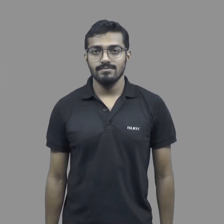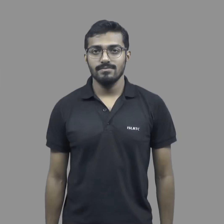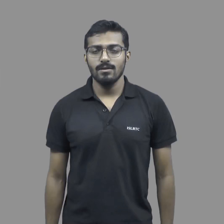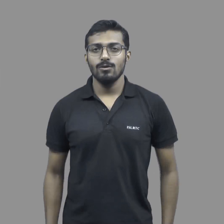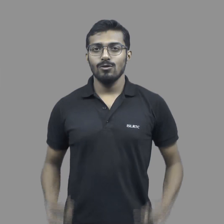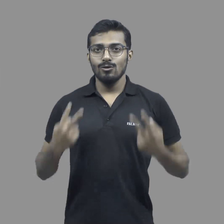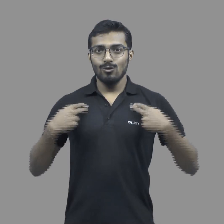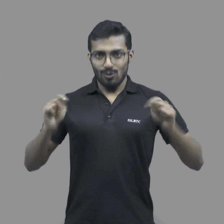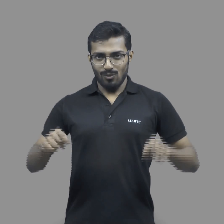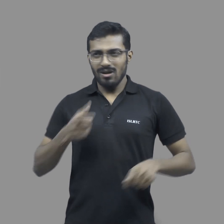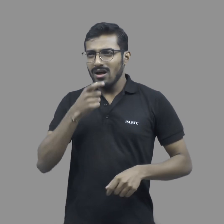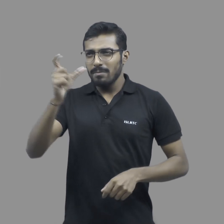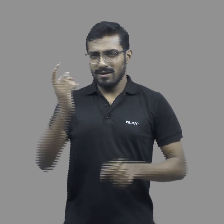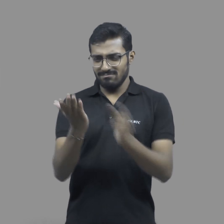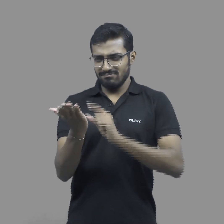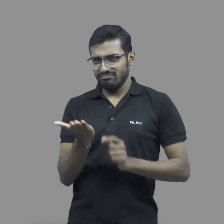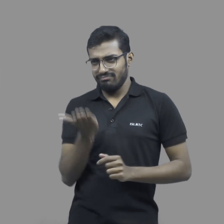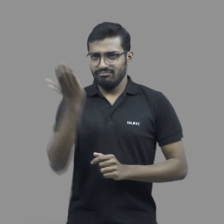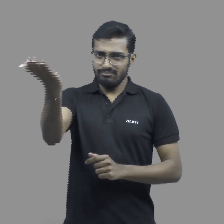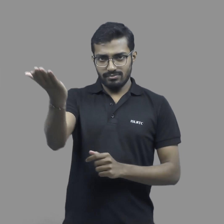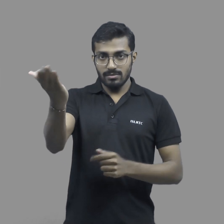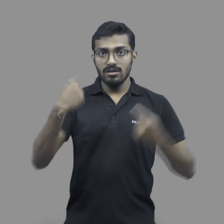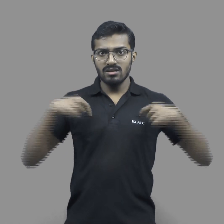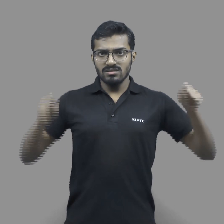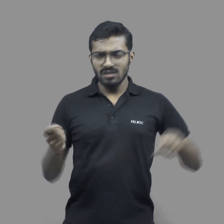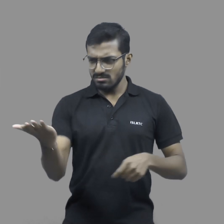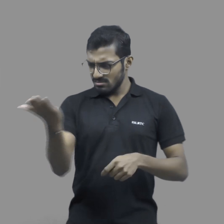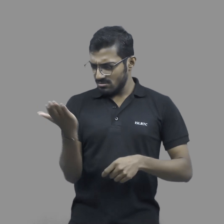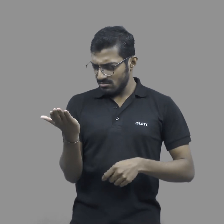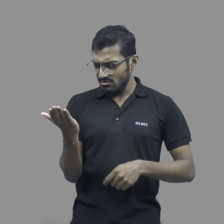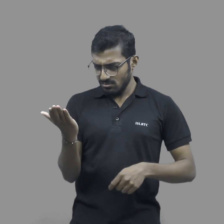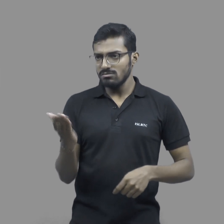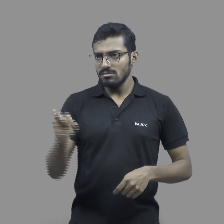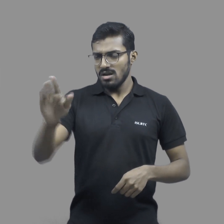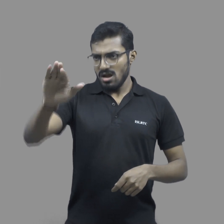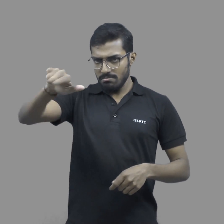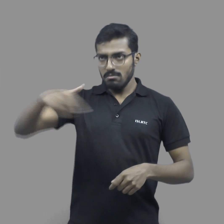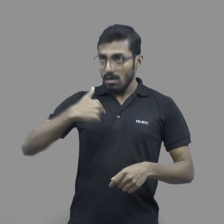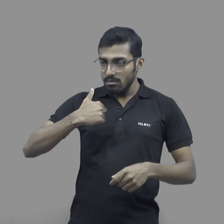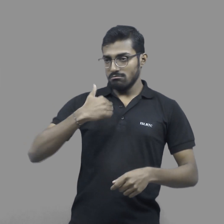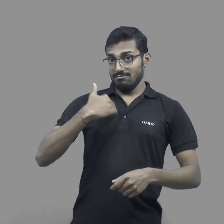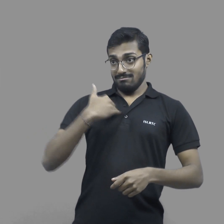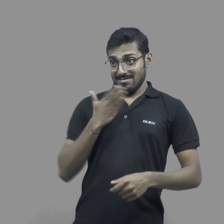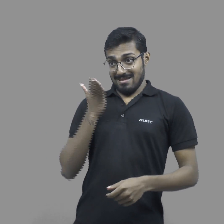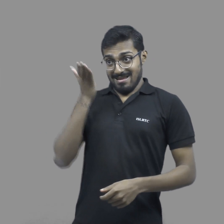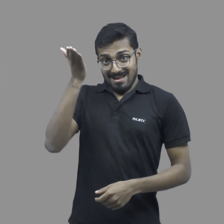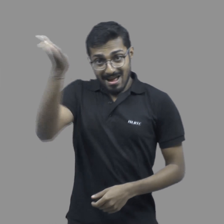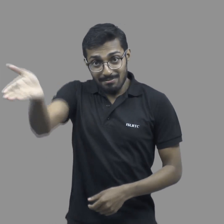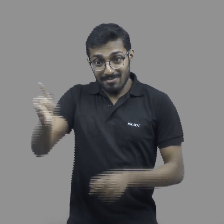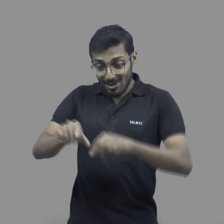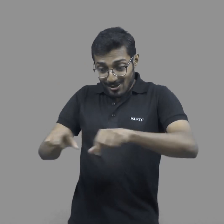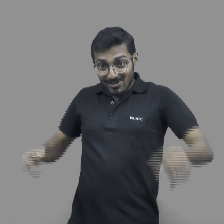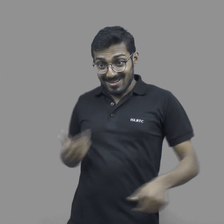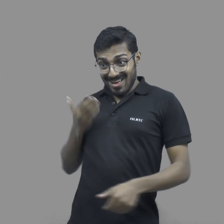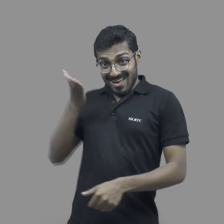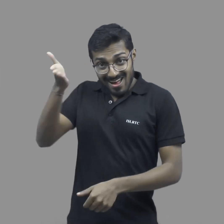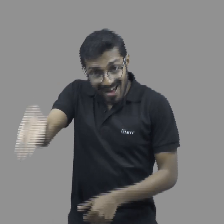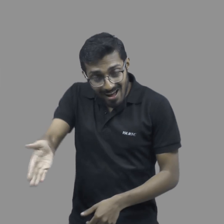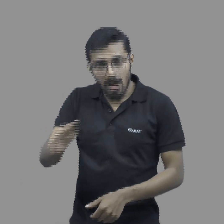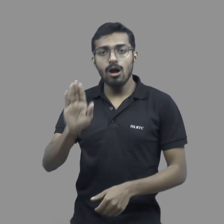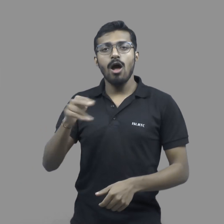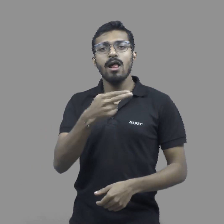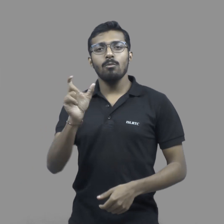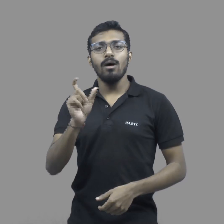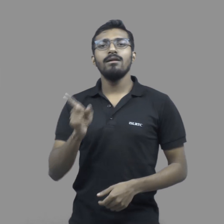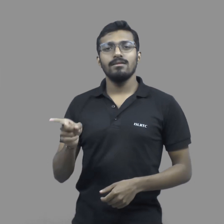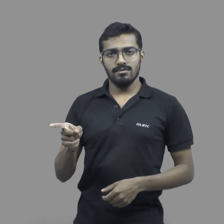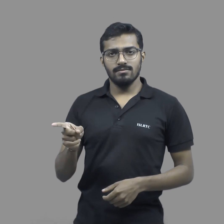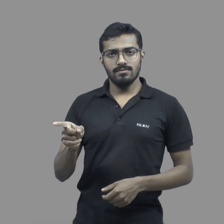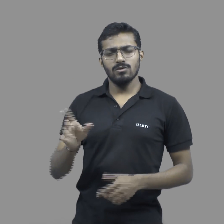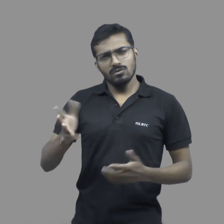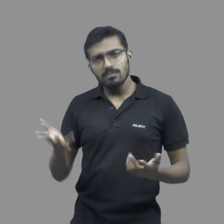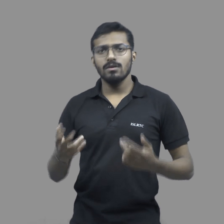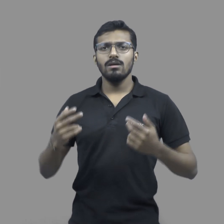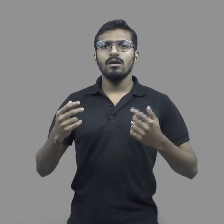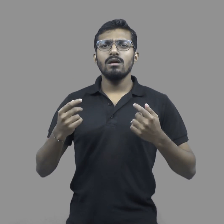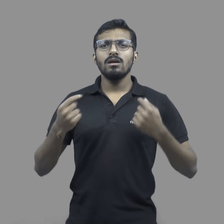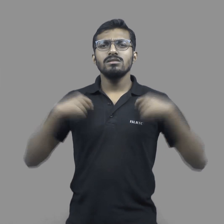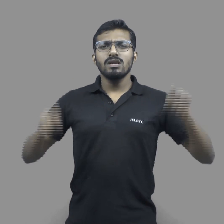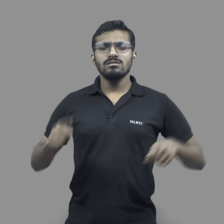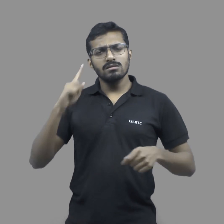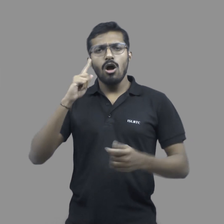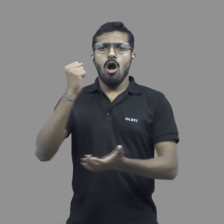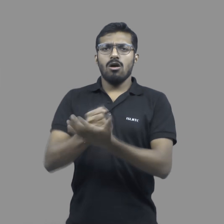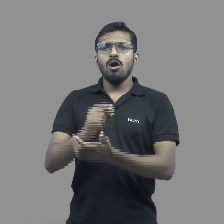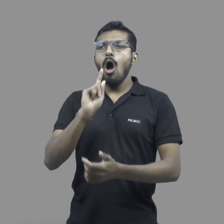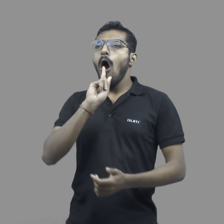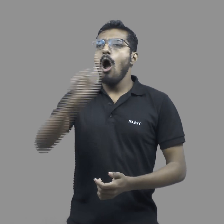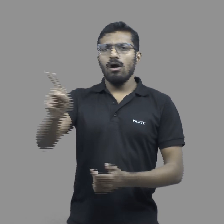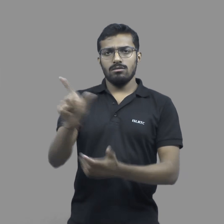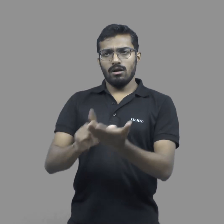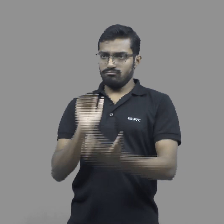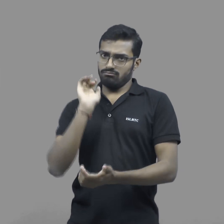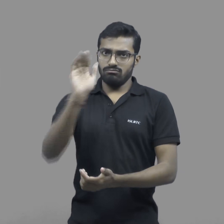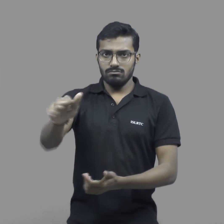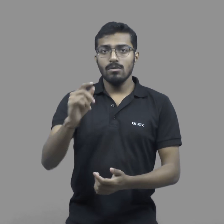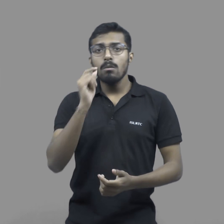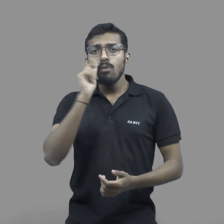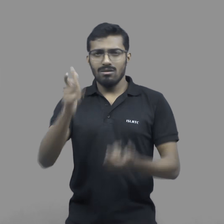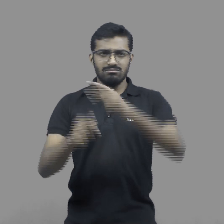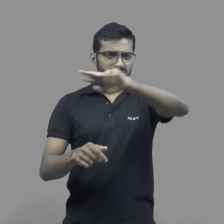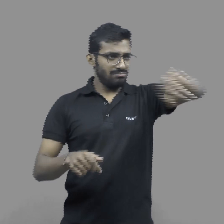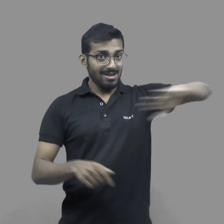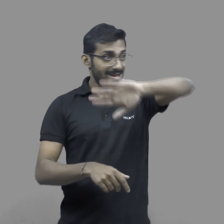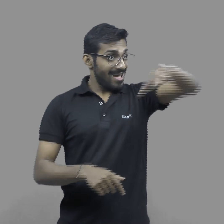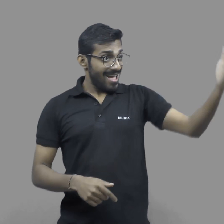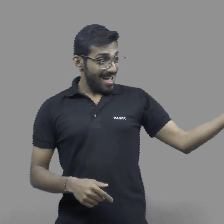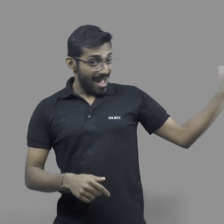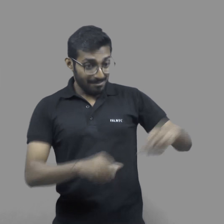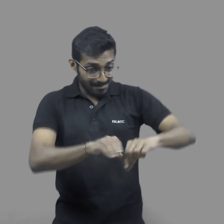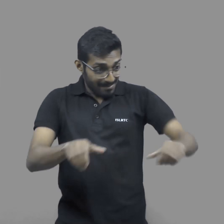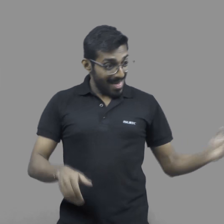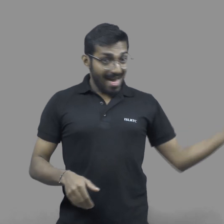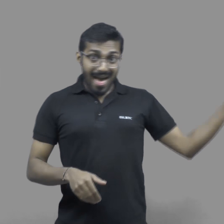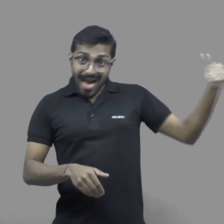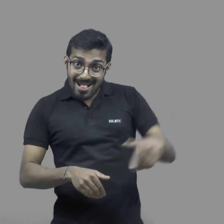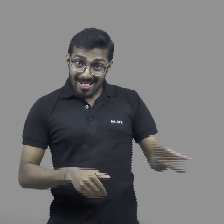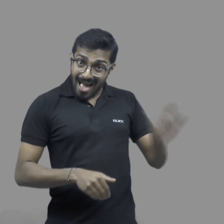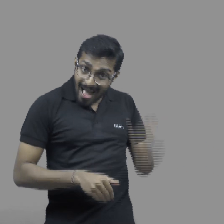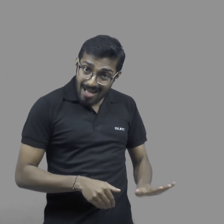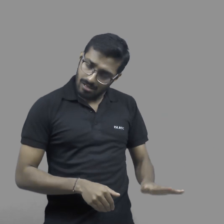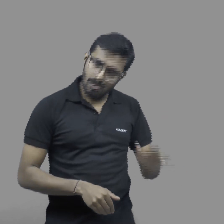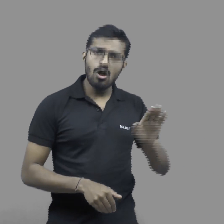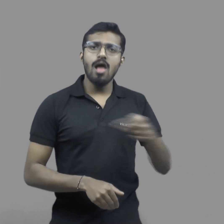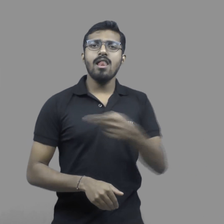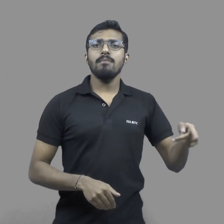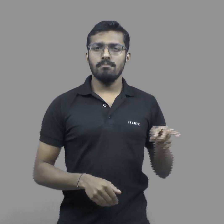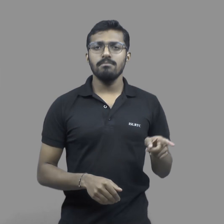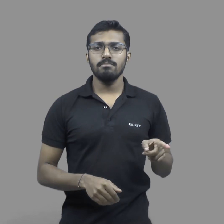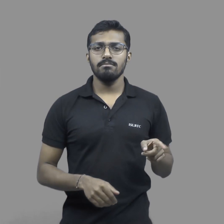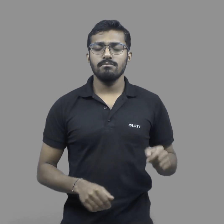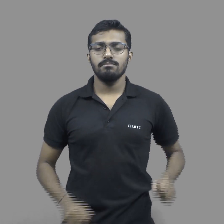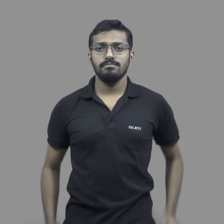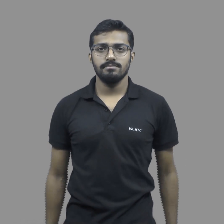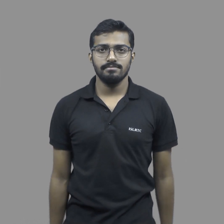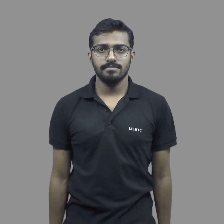Appearance